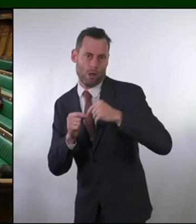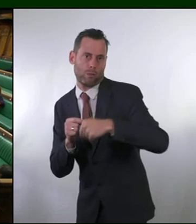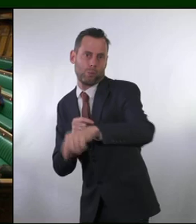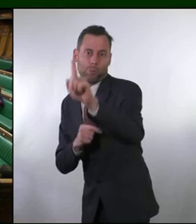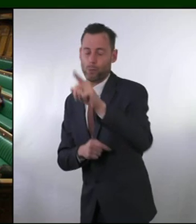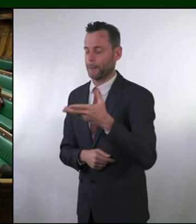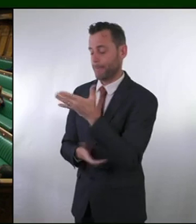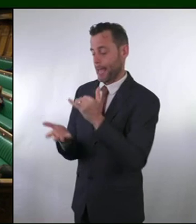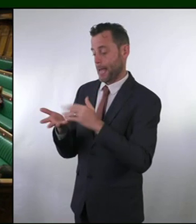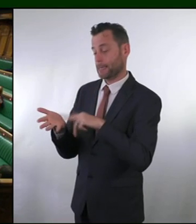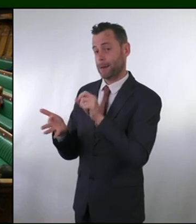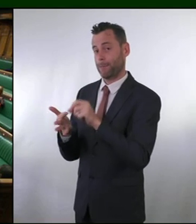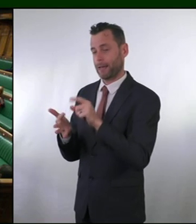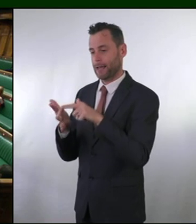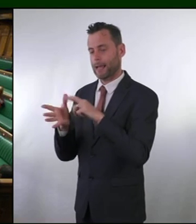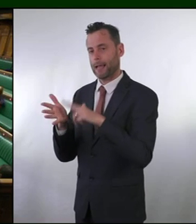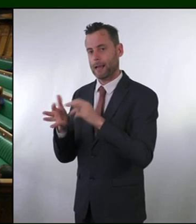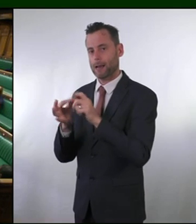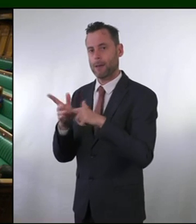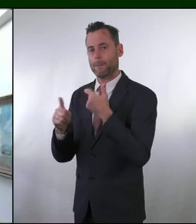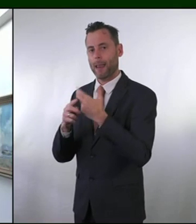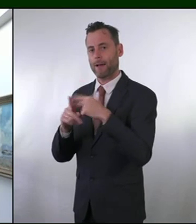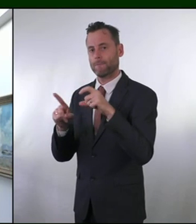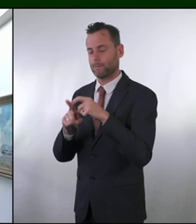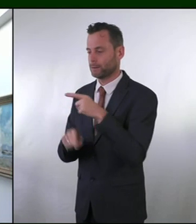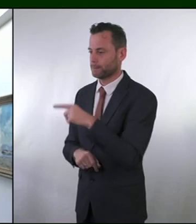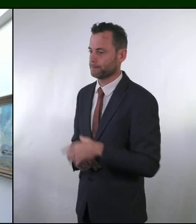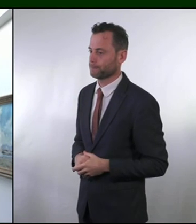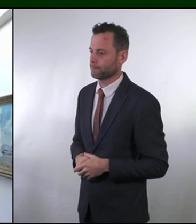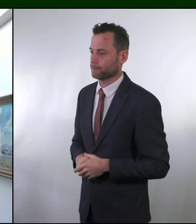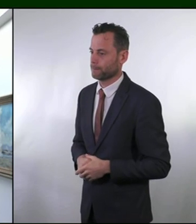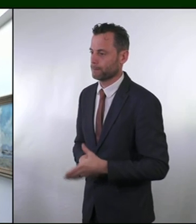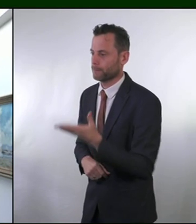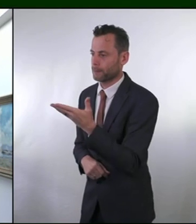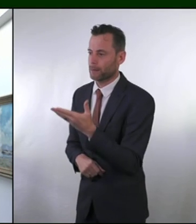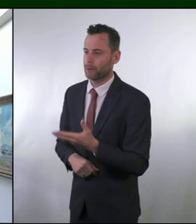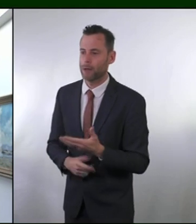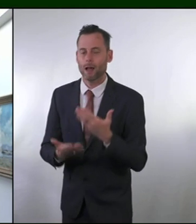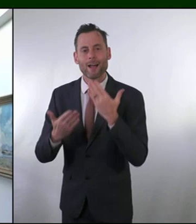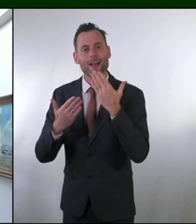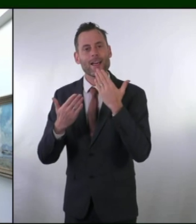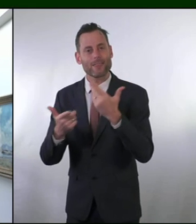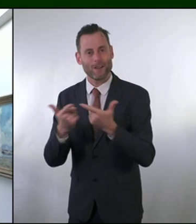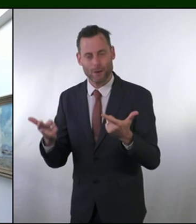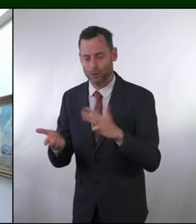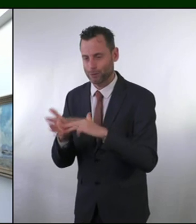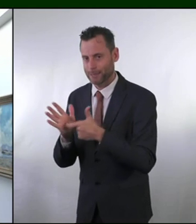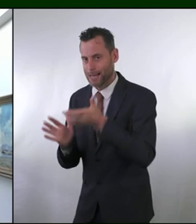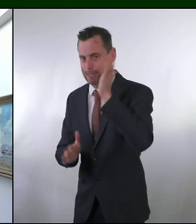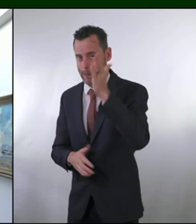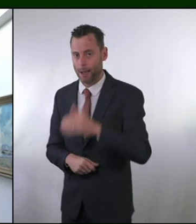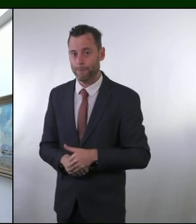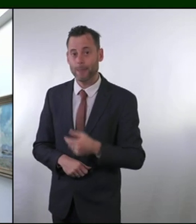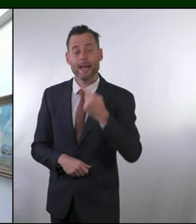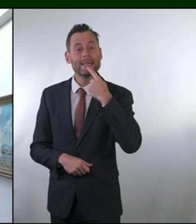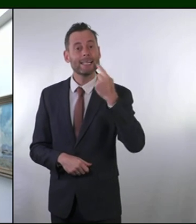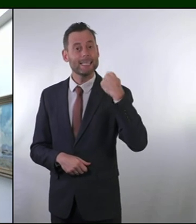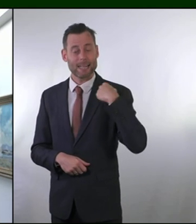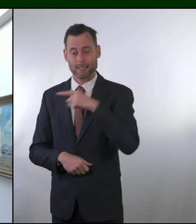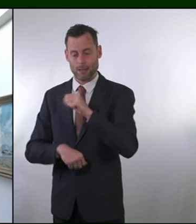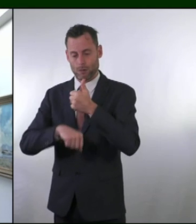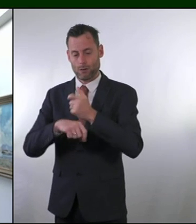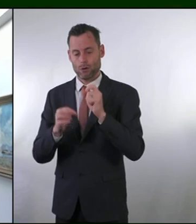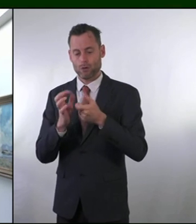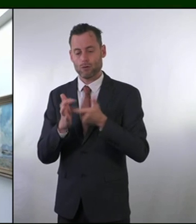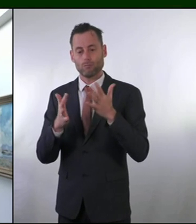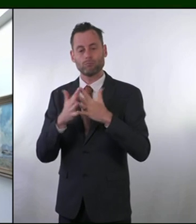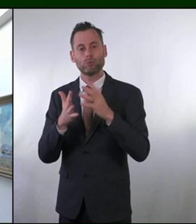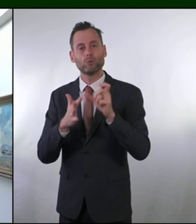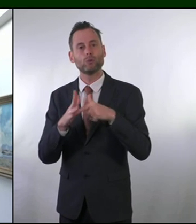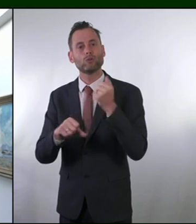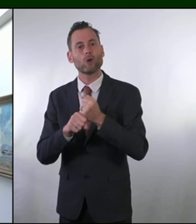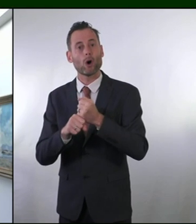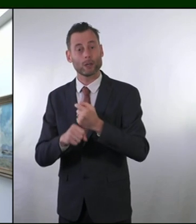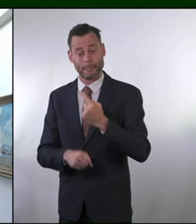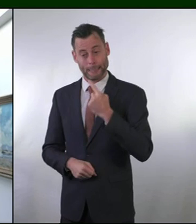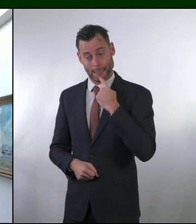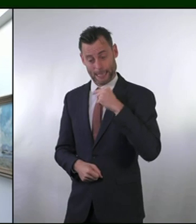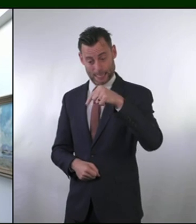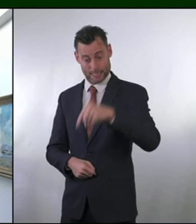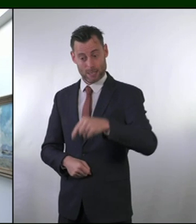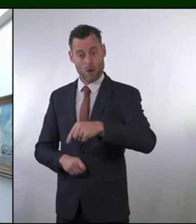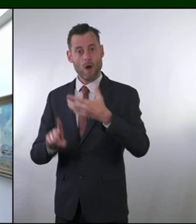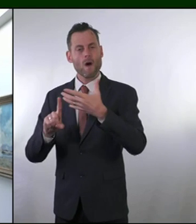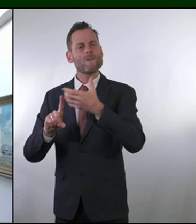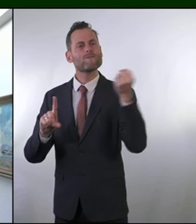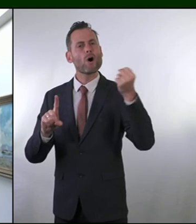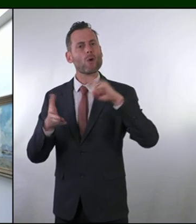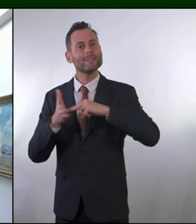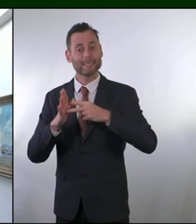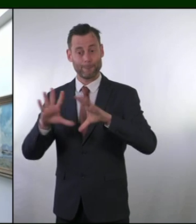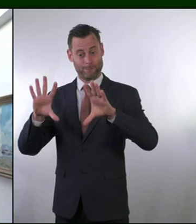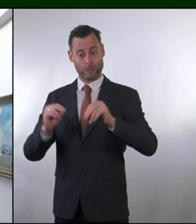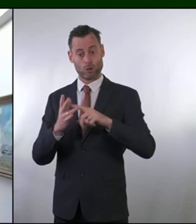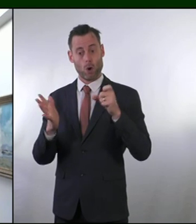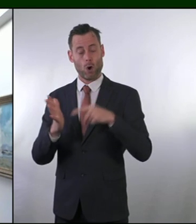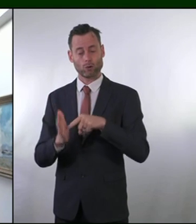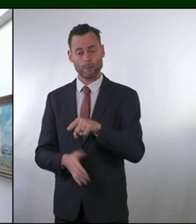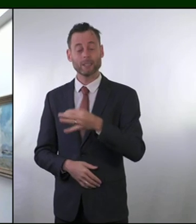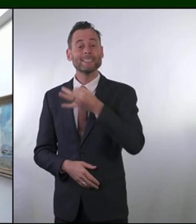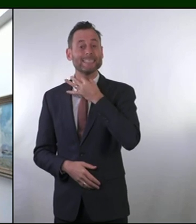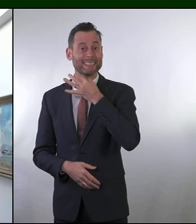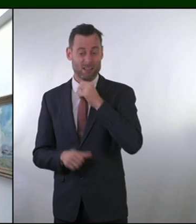Yesterday, the founder of BrewDog warned that “the end of the Job Retention Scheme will lead to a tsunami of unemployment”.